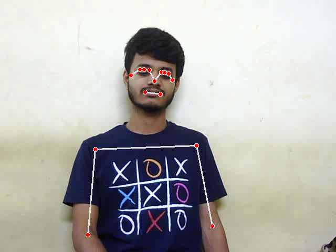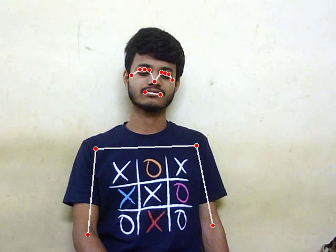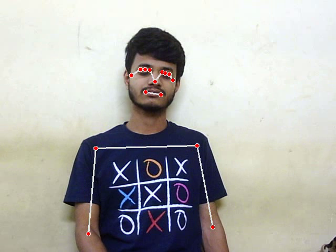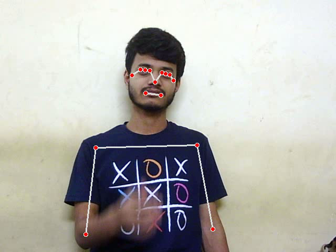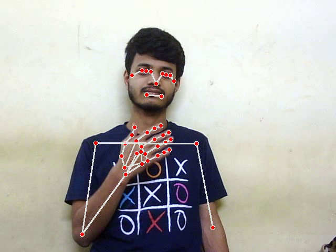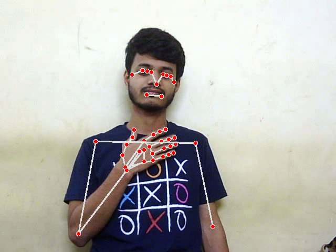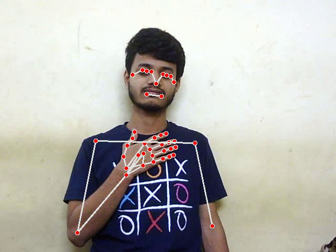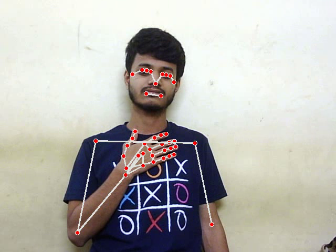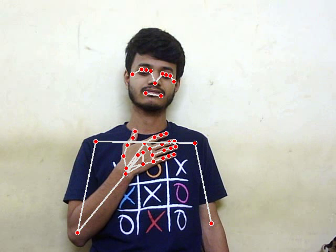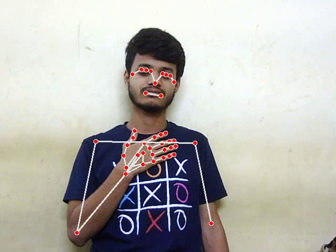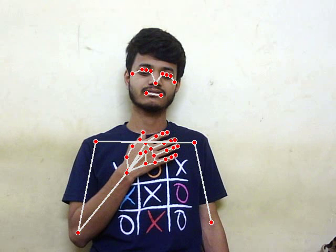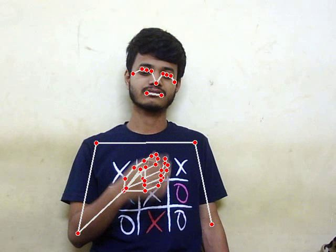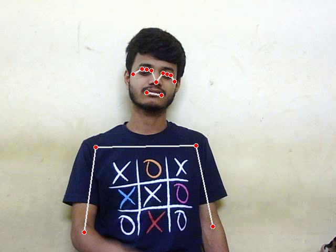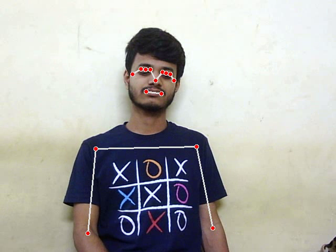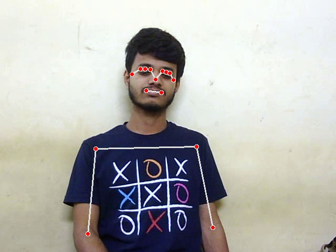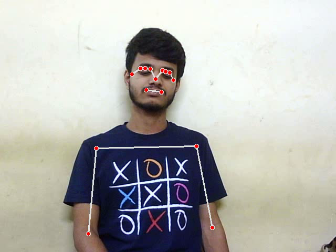my